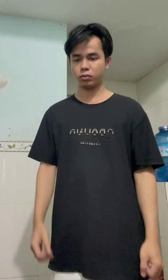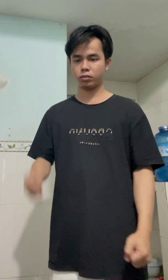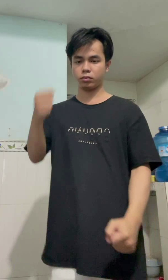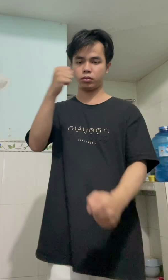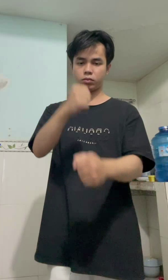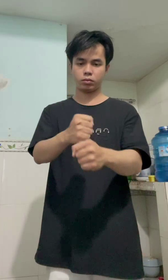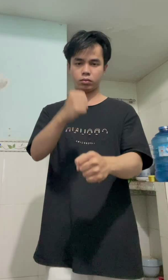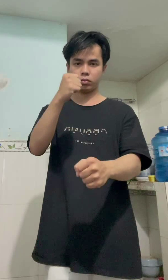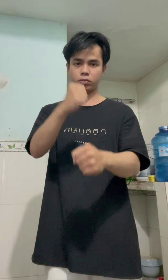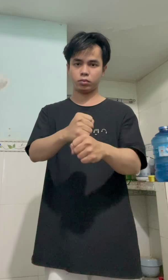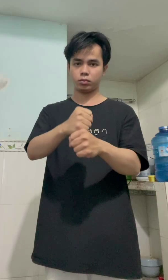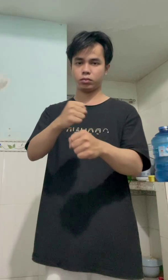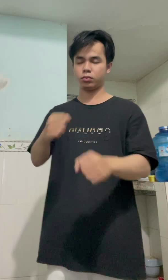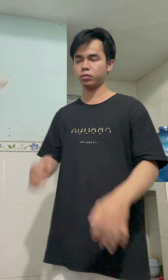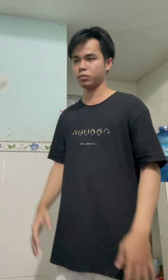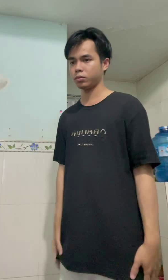cong viec